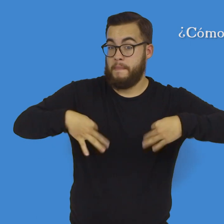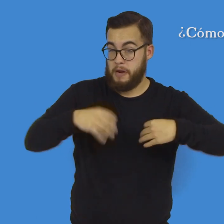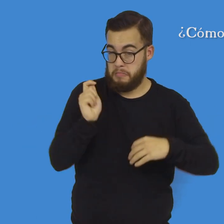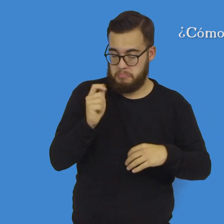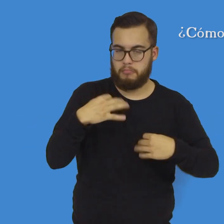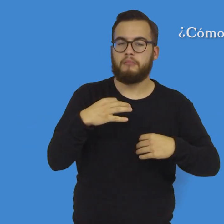frecuente